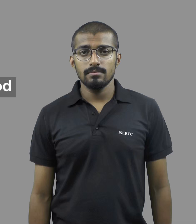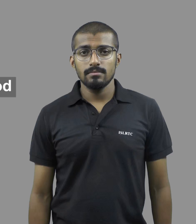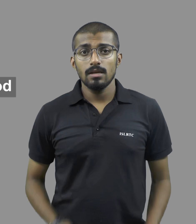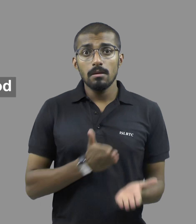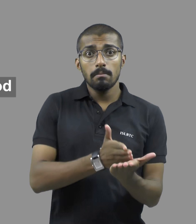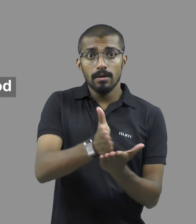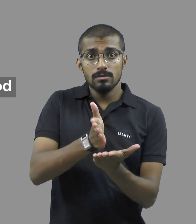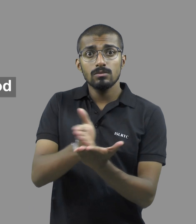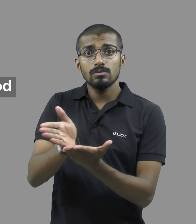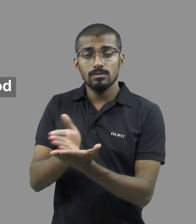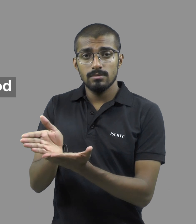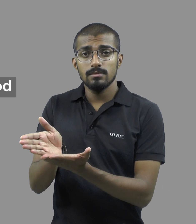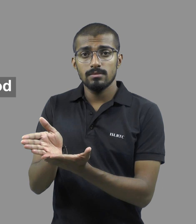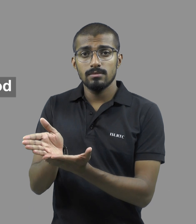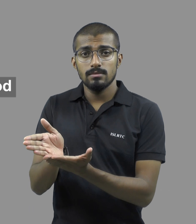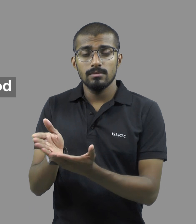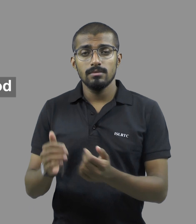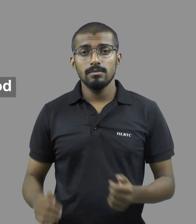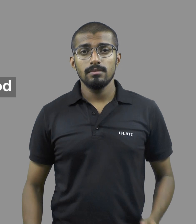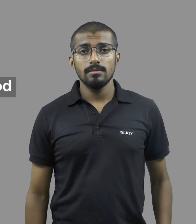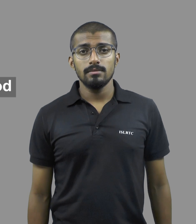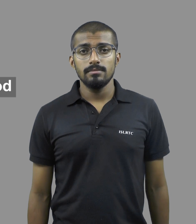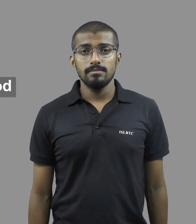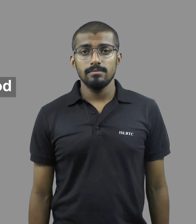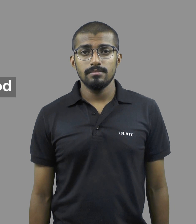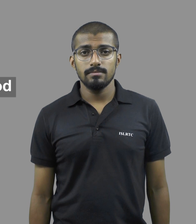Method